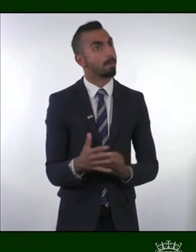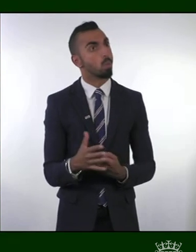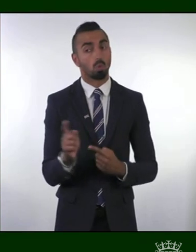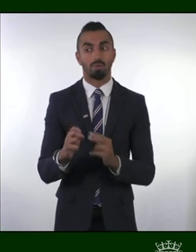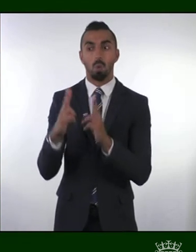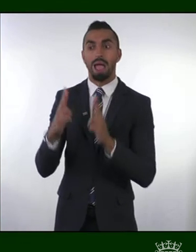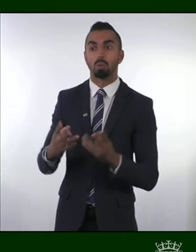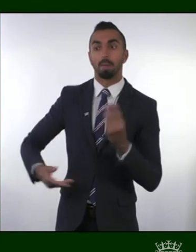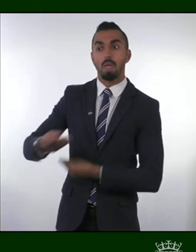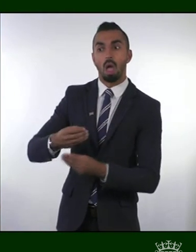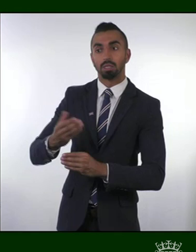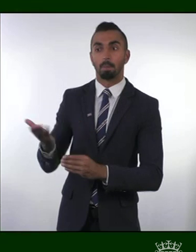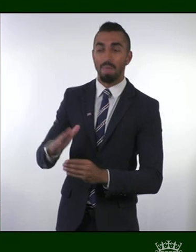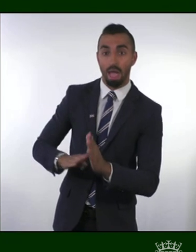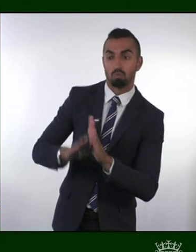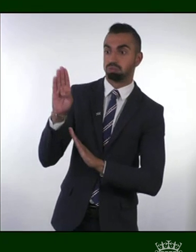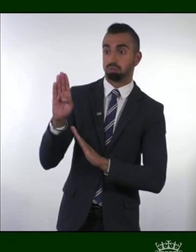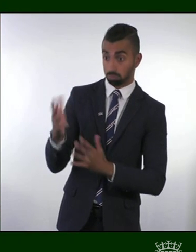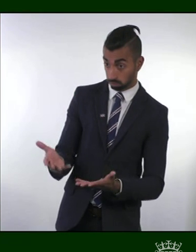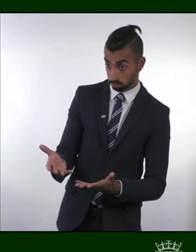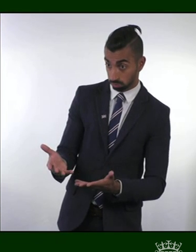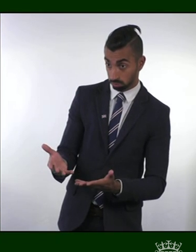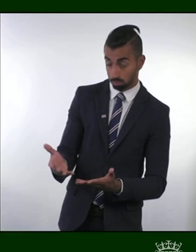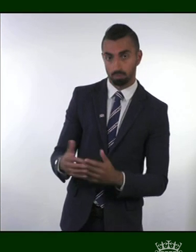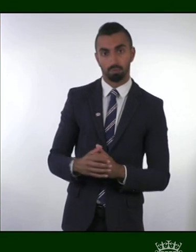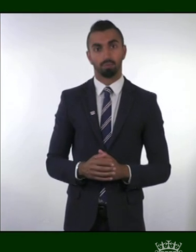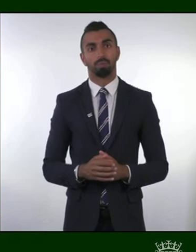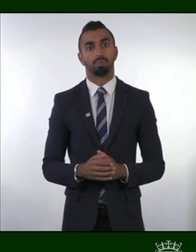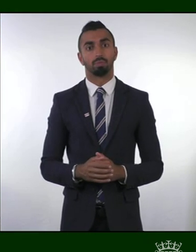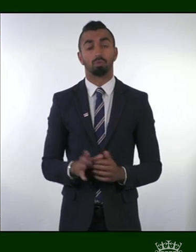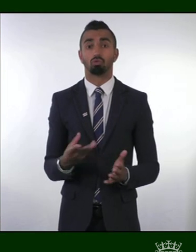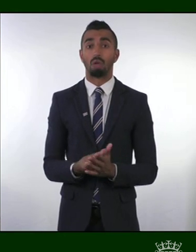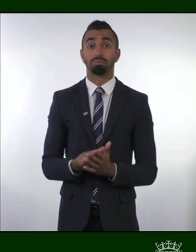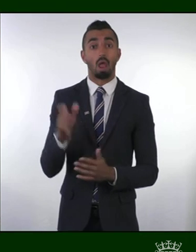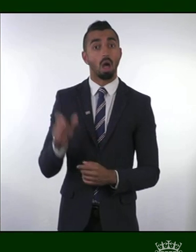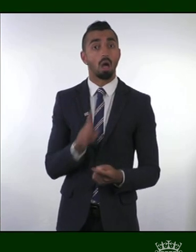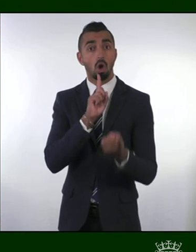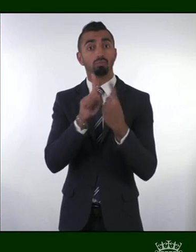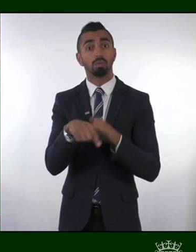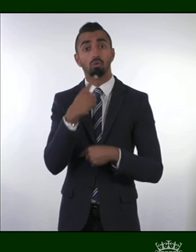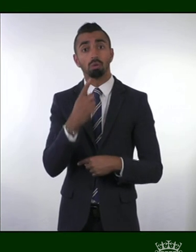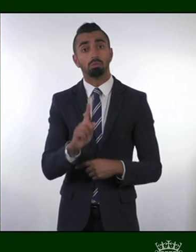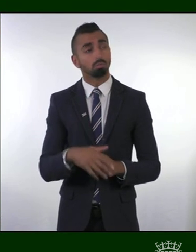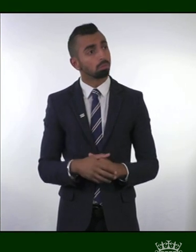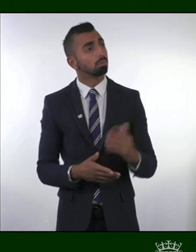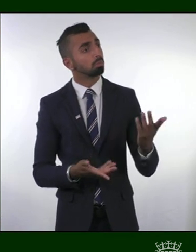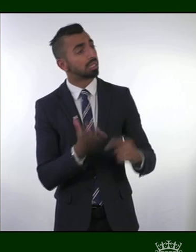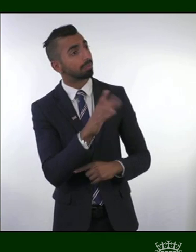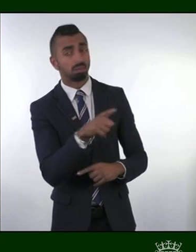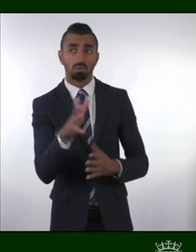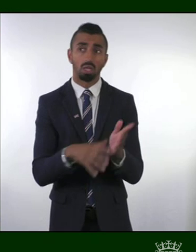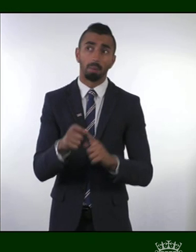I know that my honourable Friend has been working very hard on behalf of his local businesses and young people, and I am glad that he welcomes today’s initiatives.